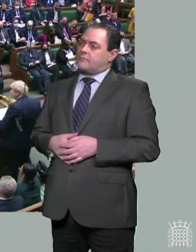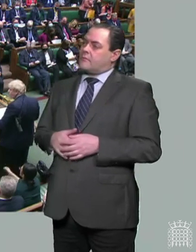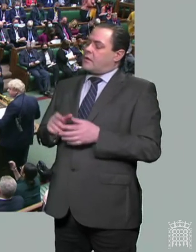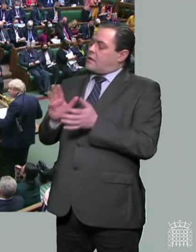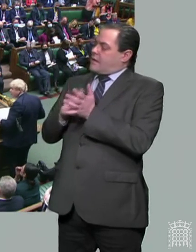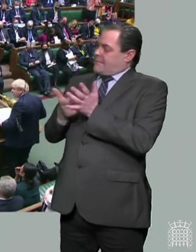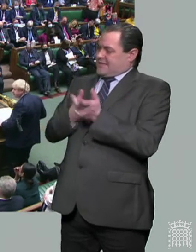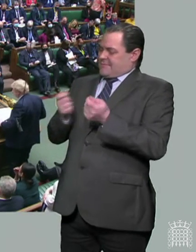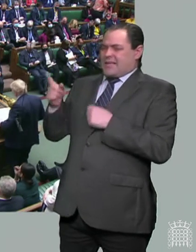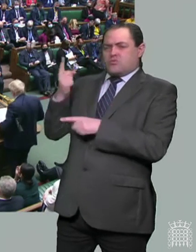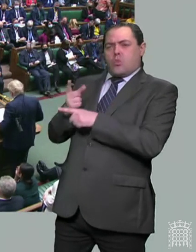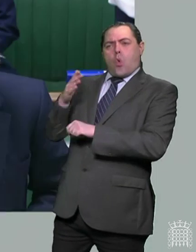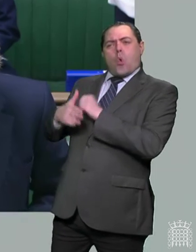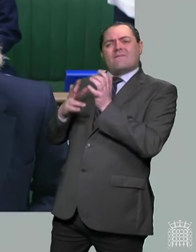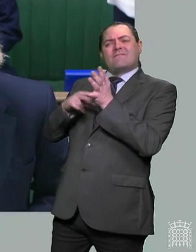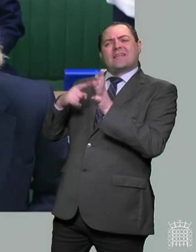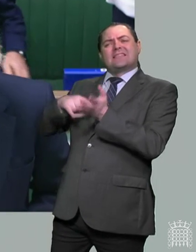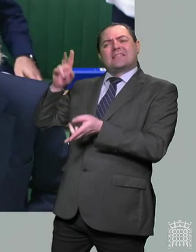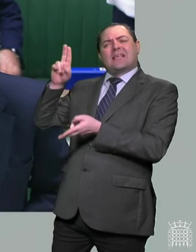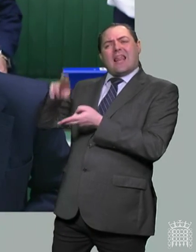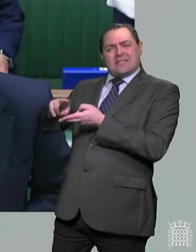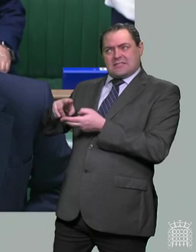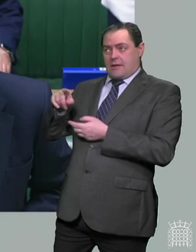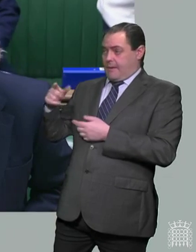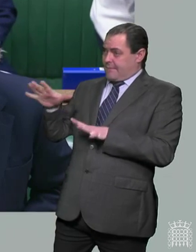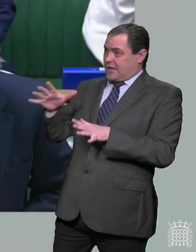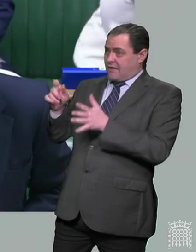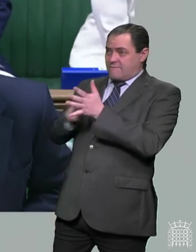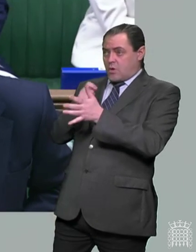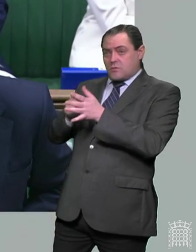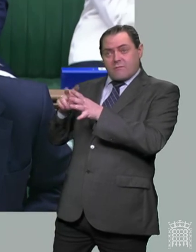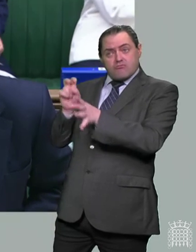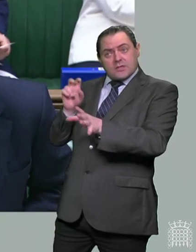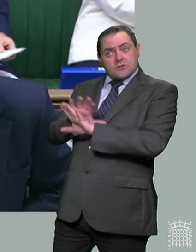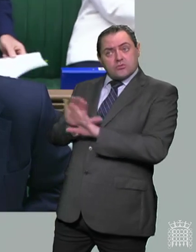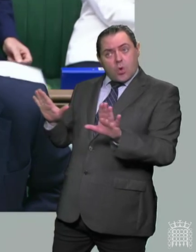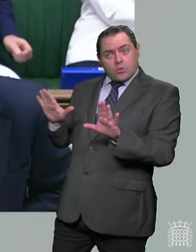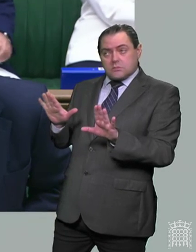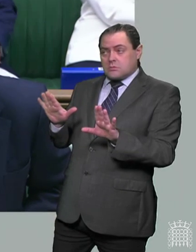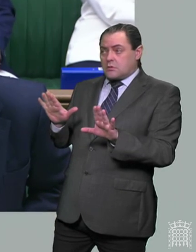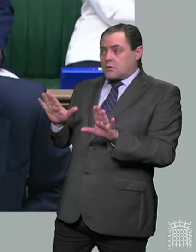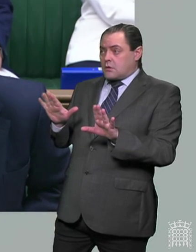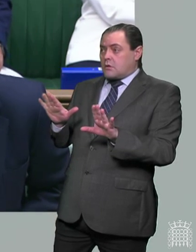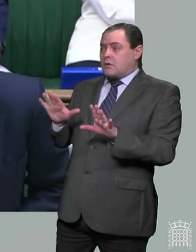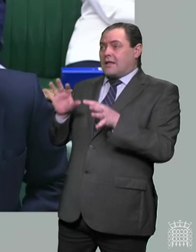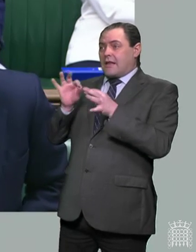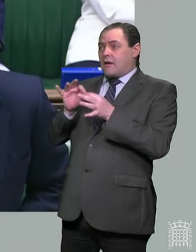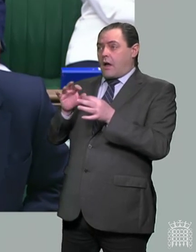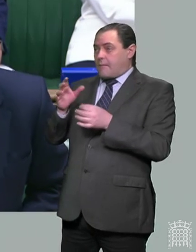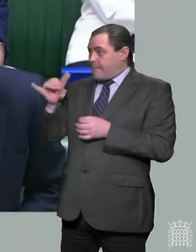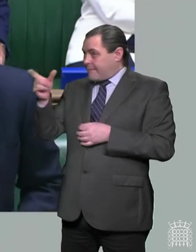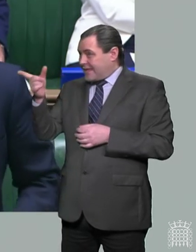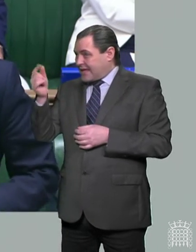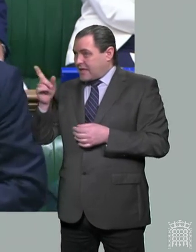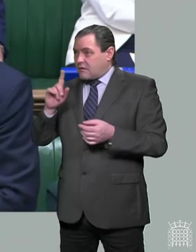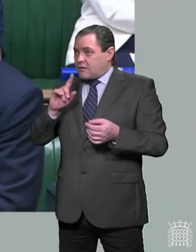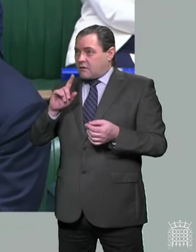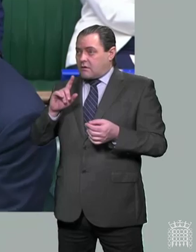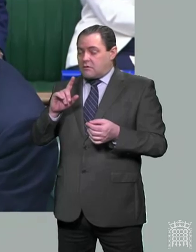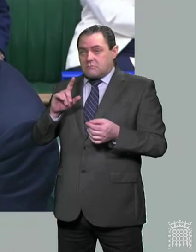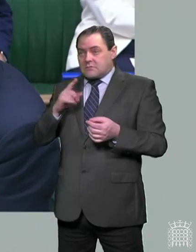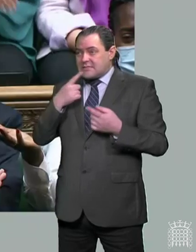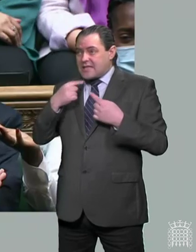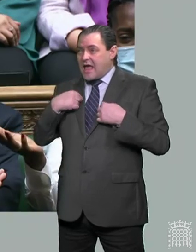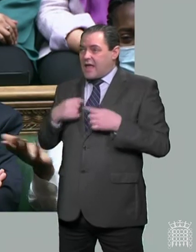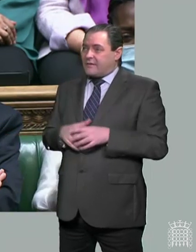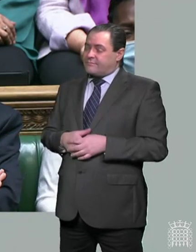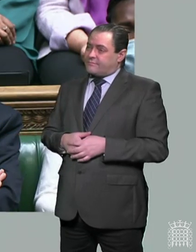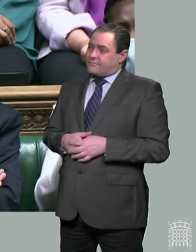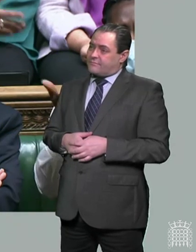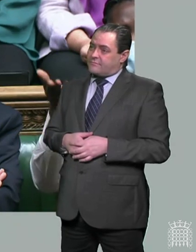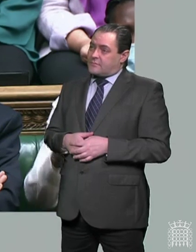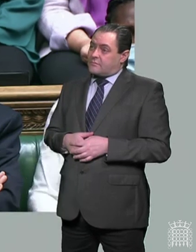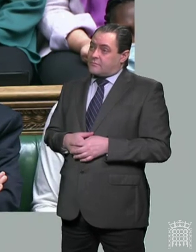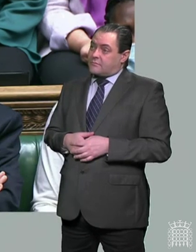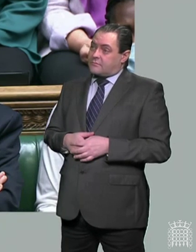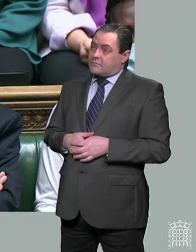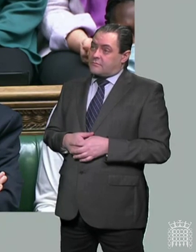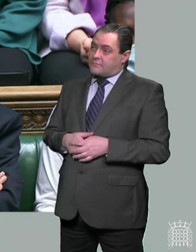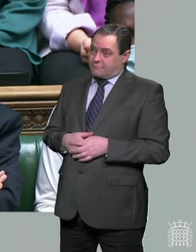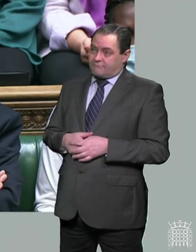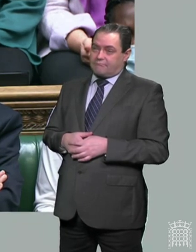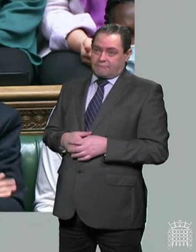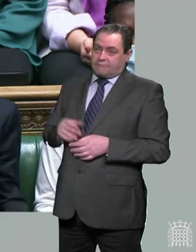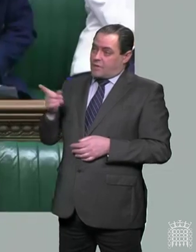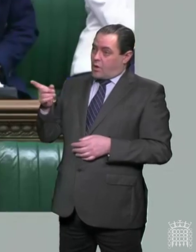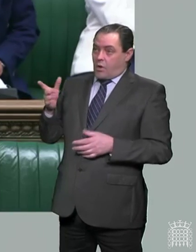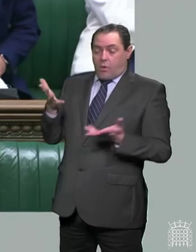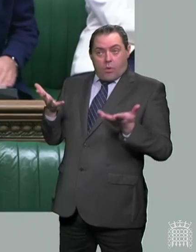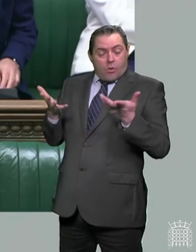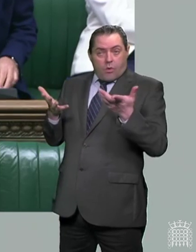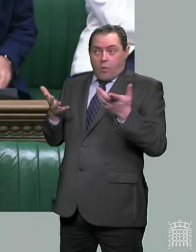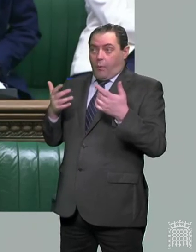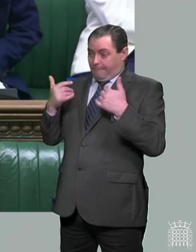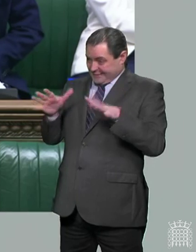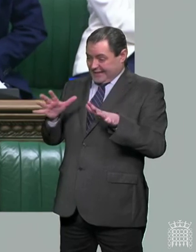The honourable Member talks about cutting VAT. I wonder whether he voted for Brexit and our ability to cut VAT—perhaps he could indicate.